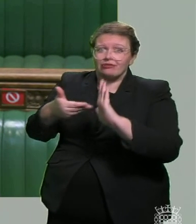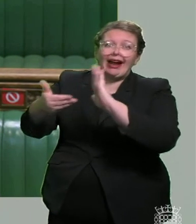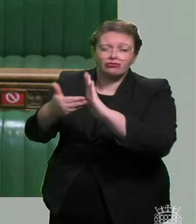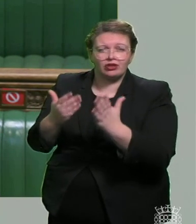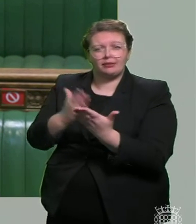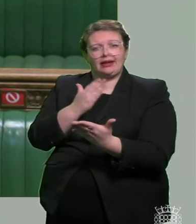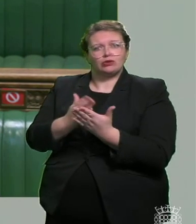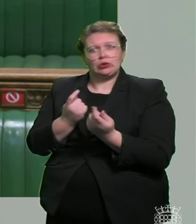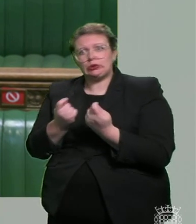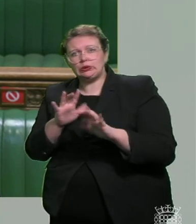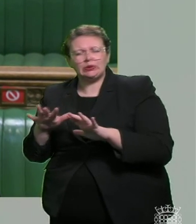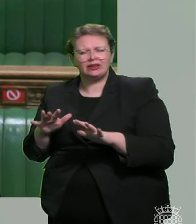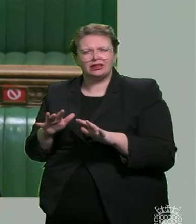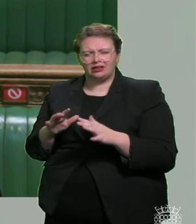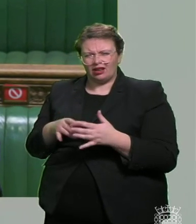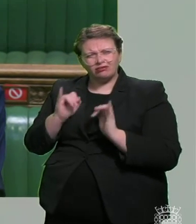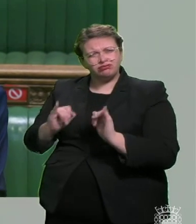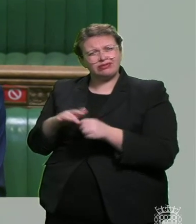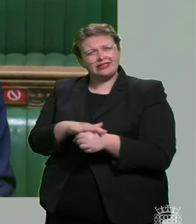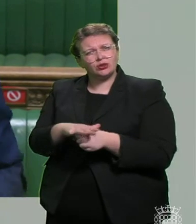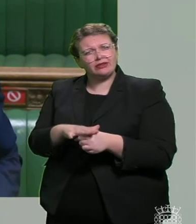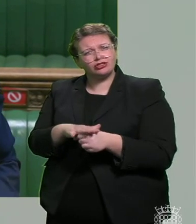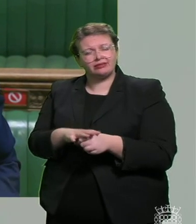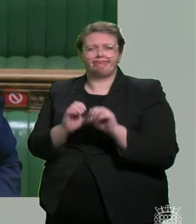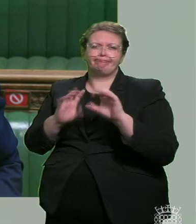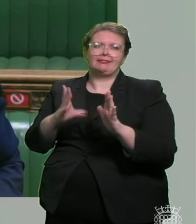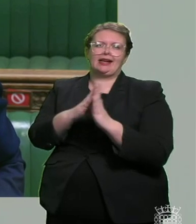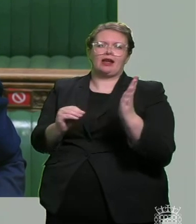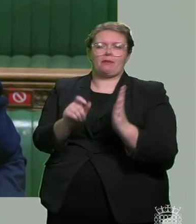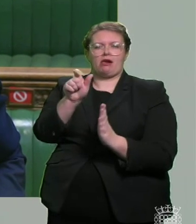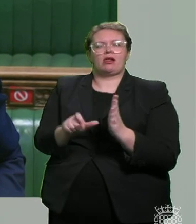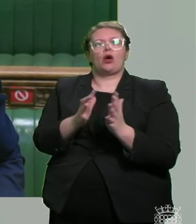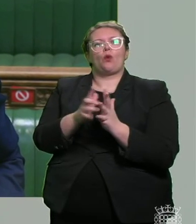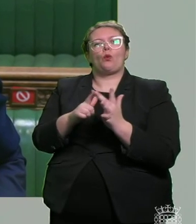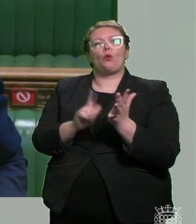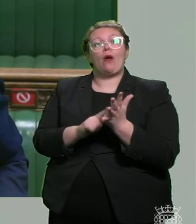That is the situation they are in. Take, for example, Will Martin.